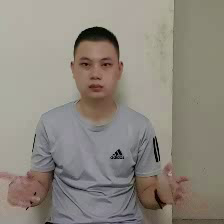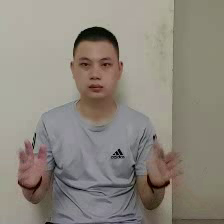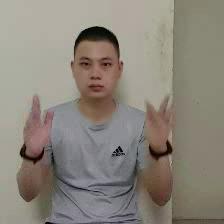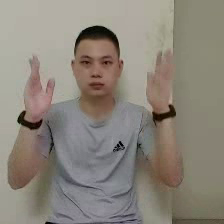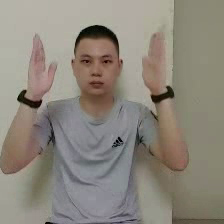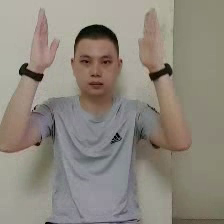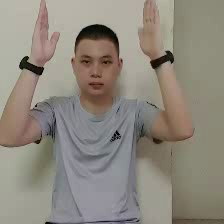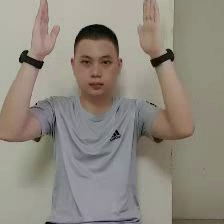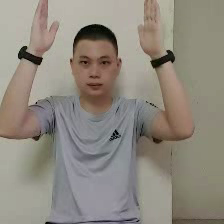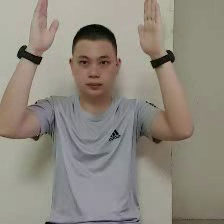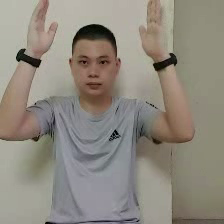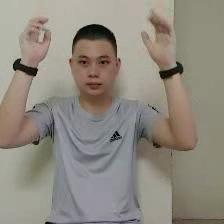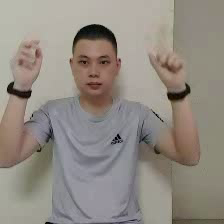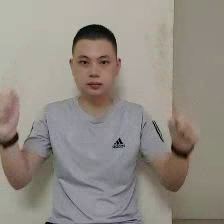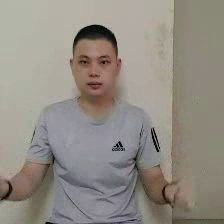Chạy